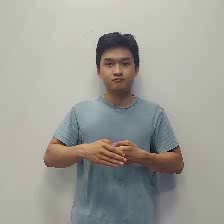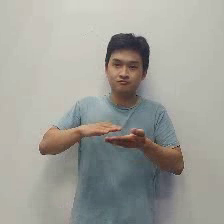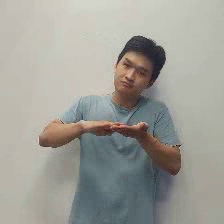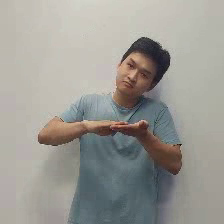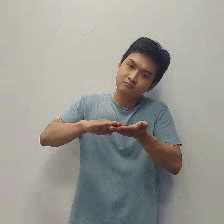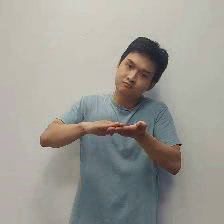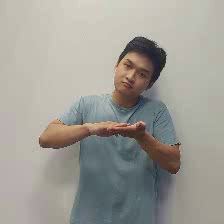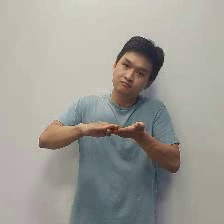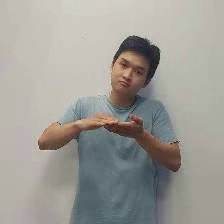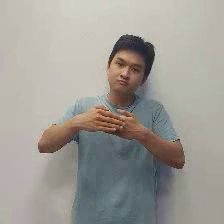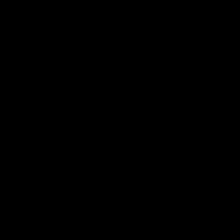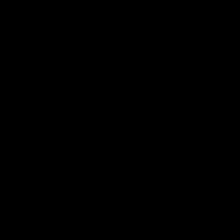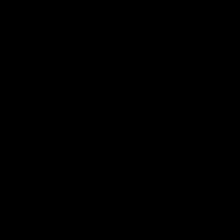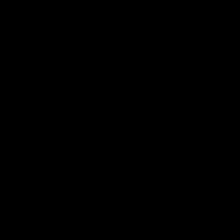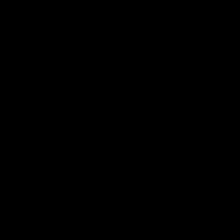Xin lỗi